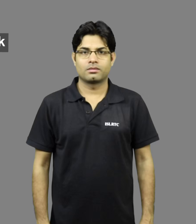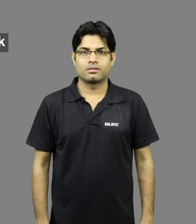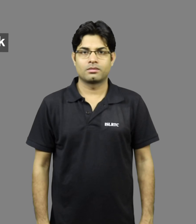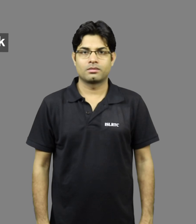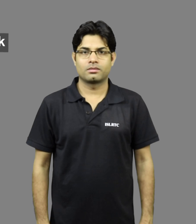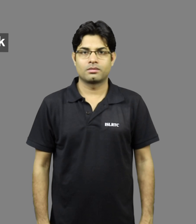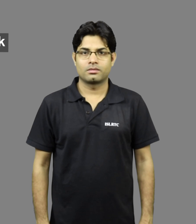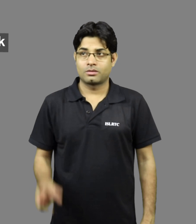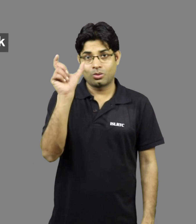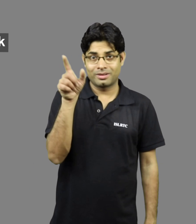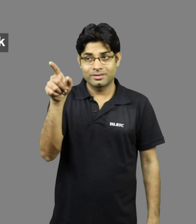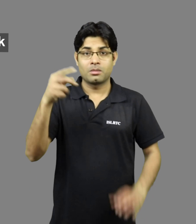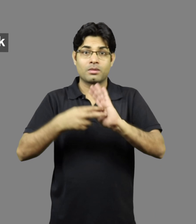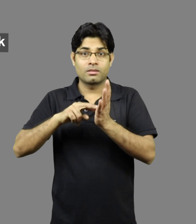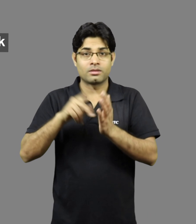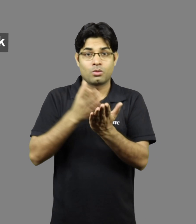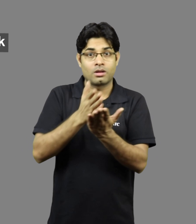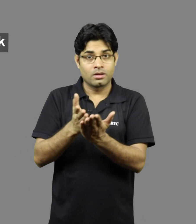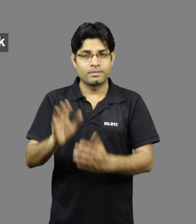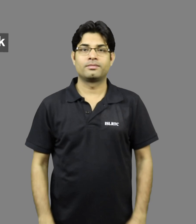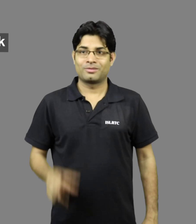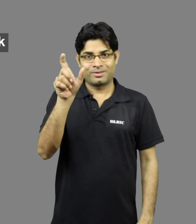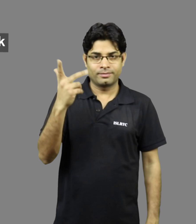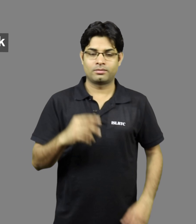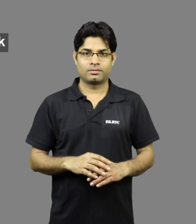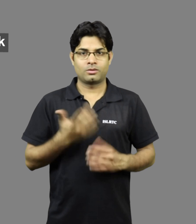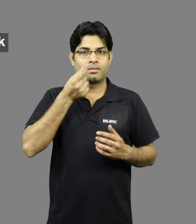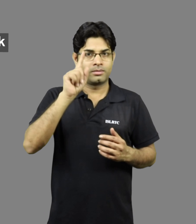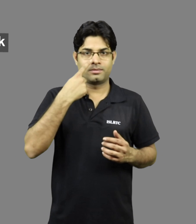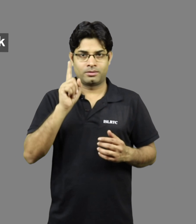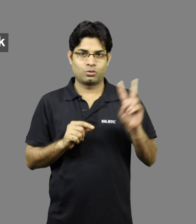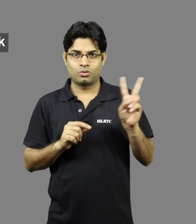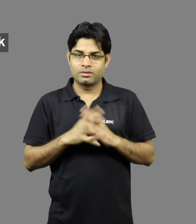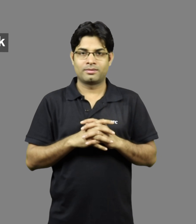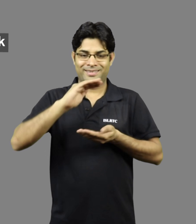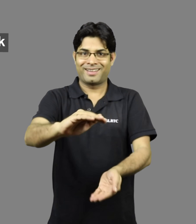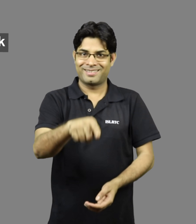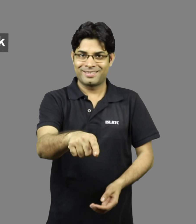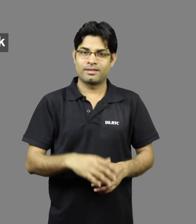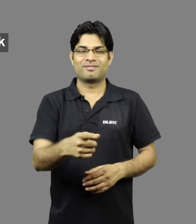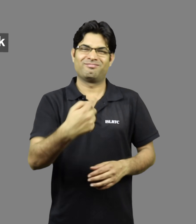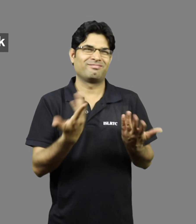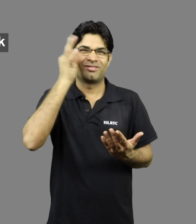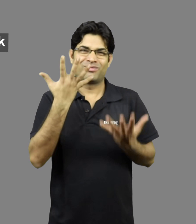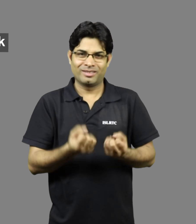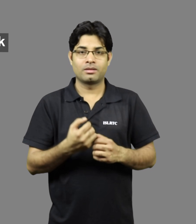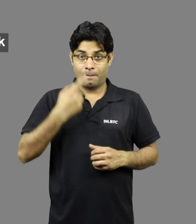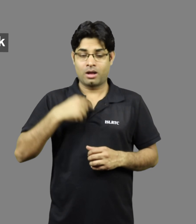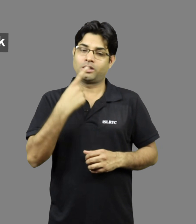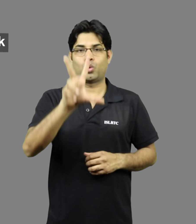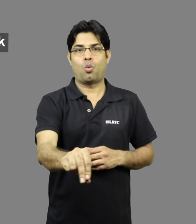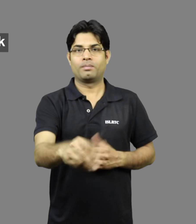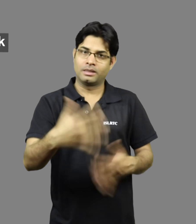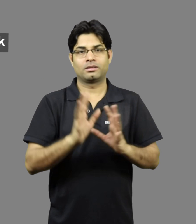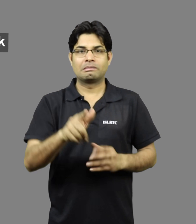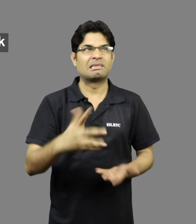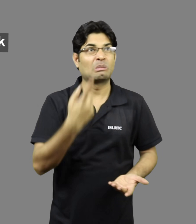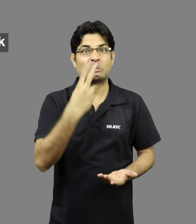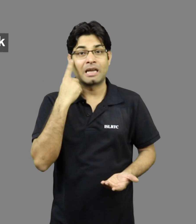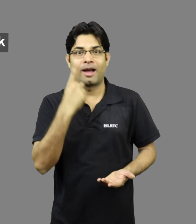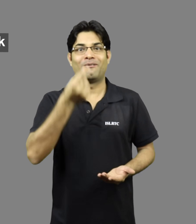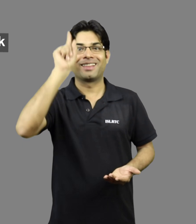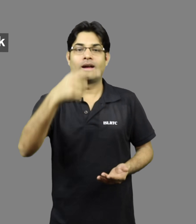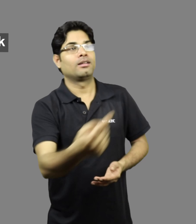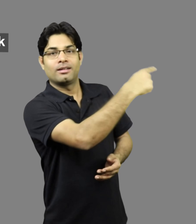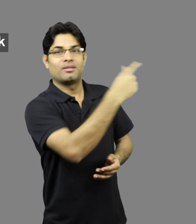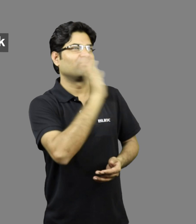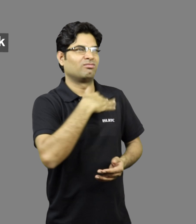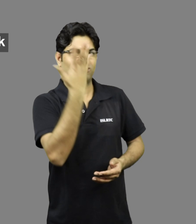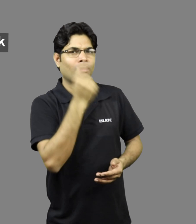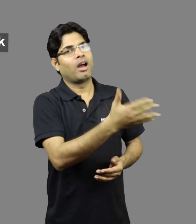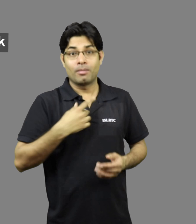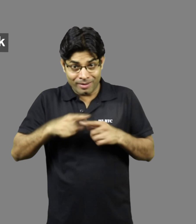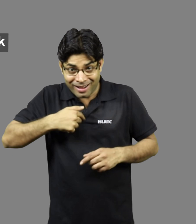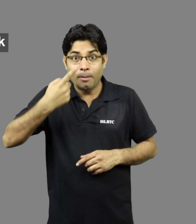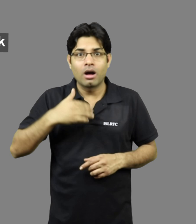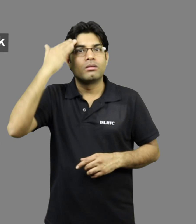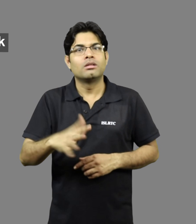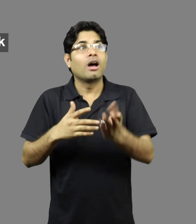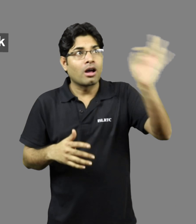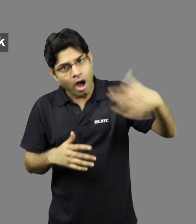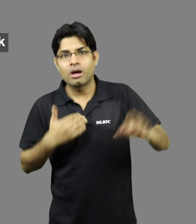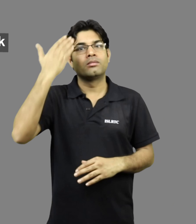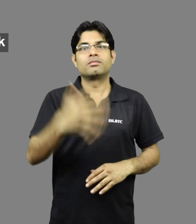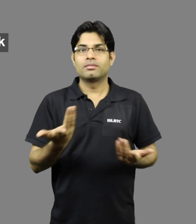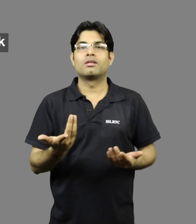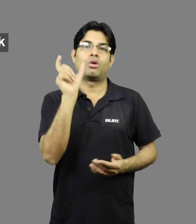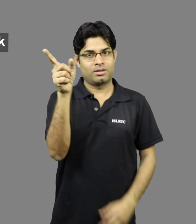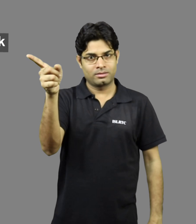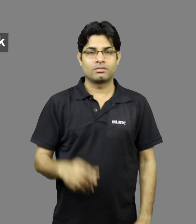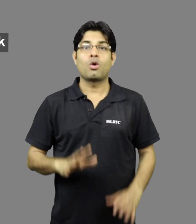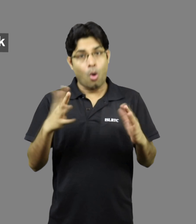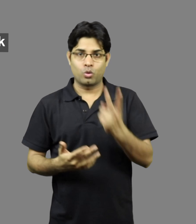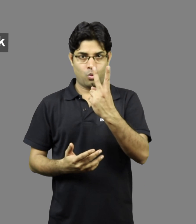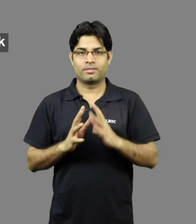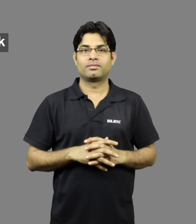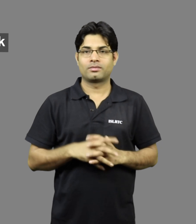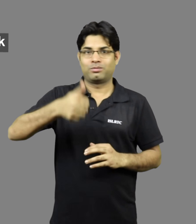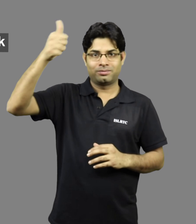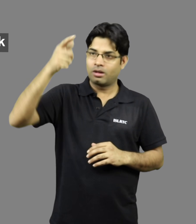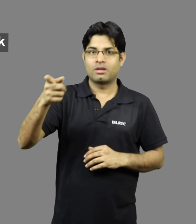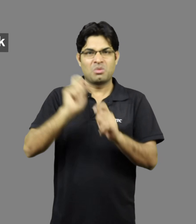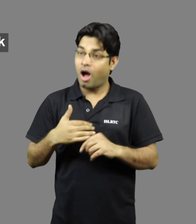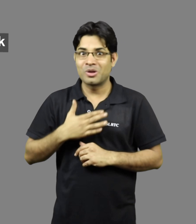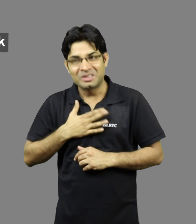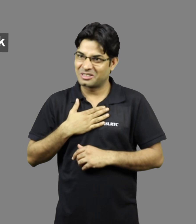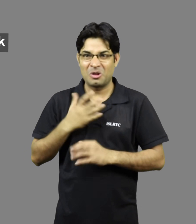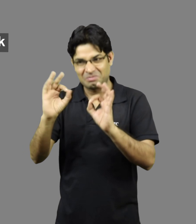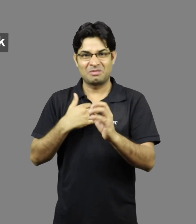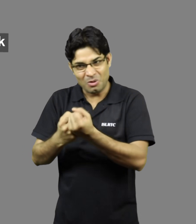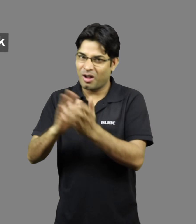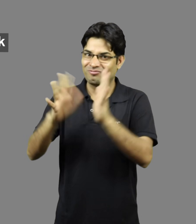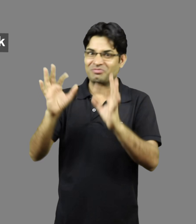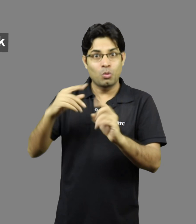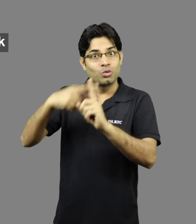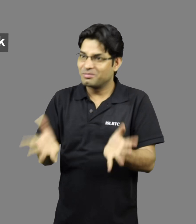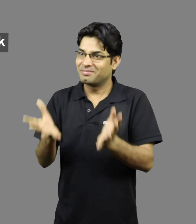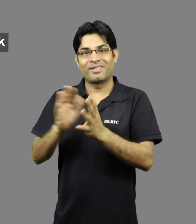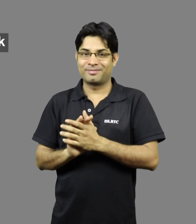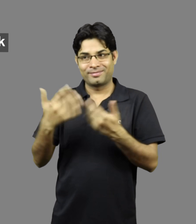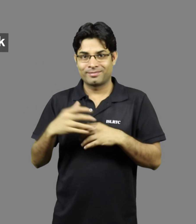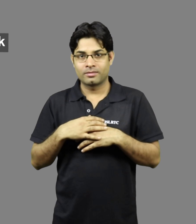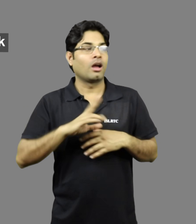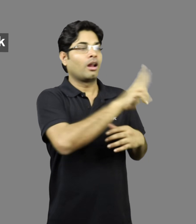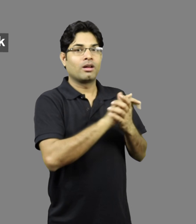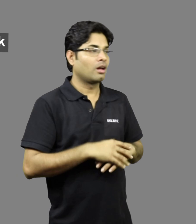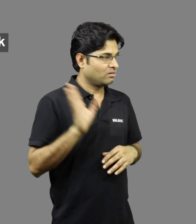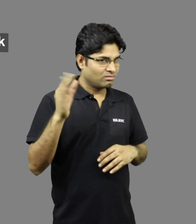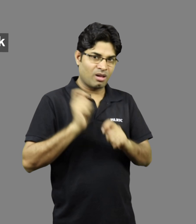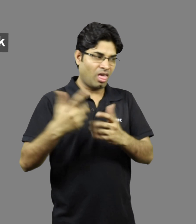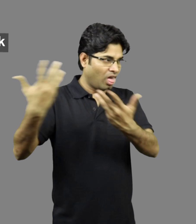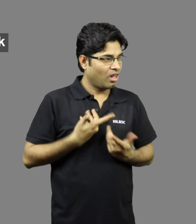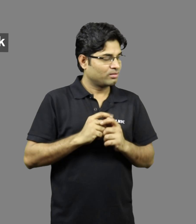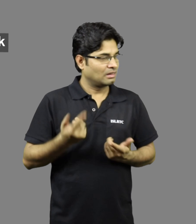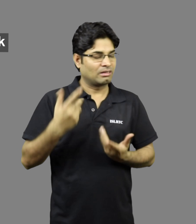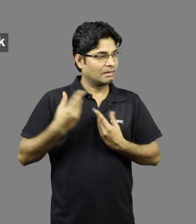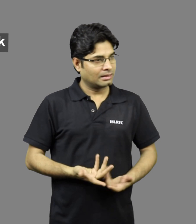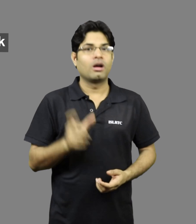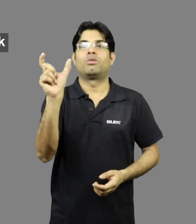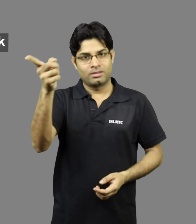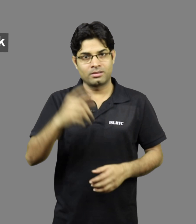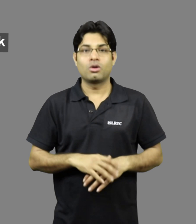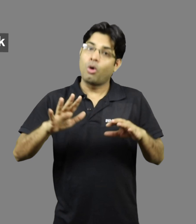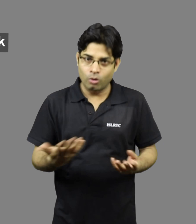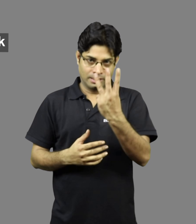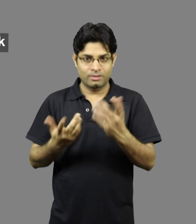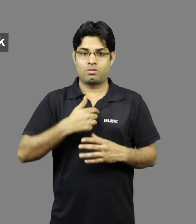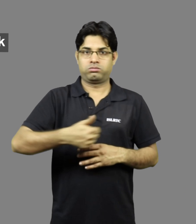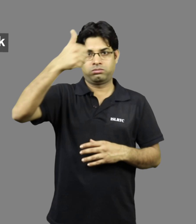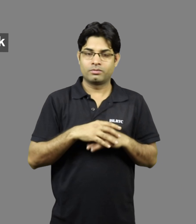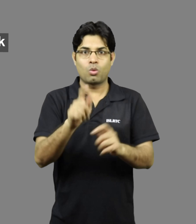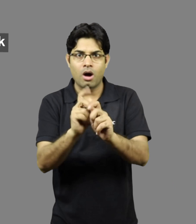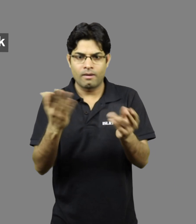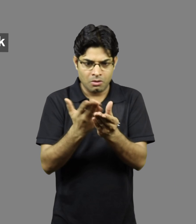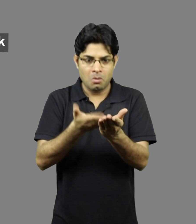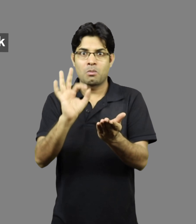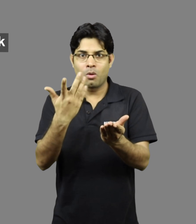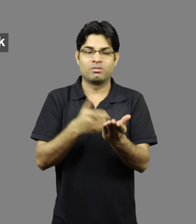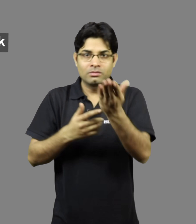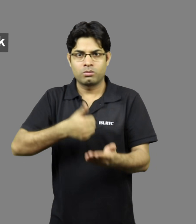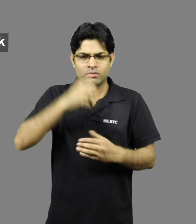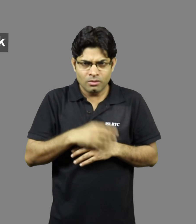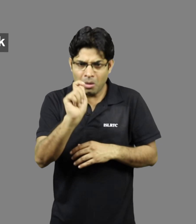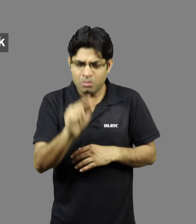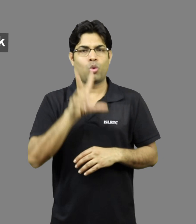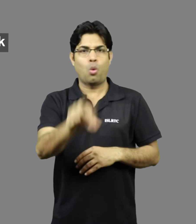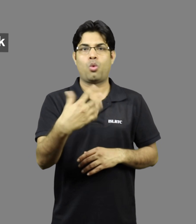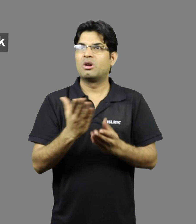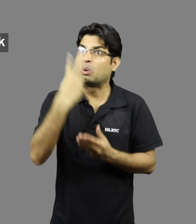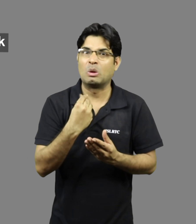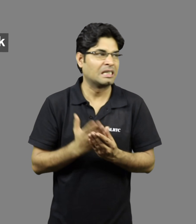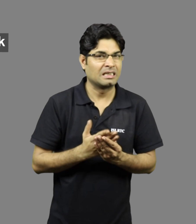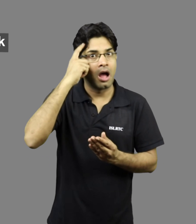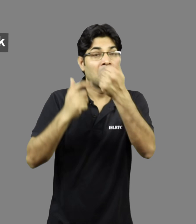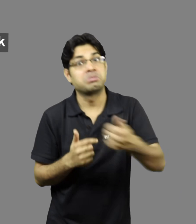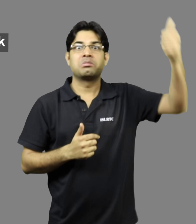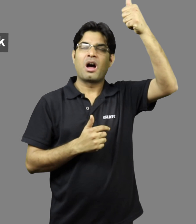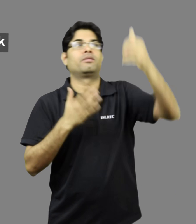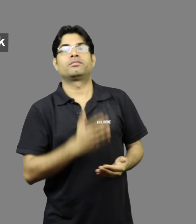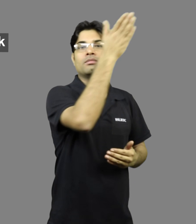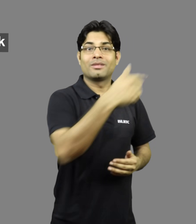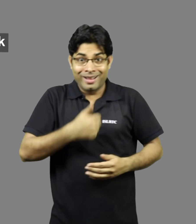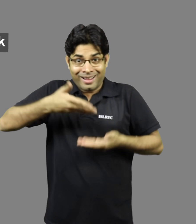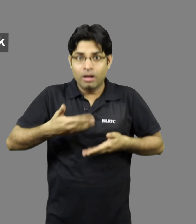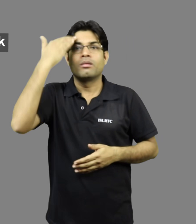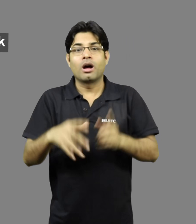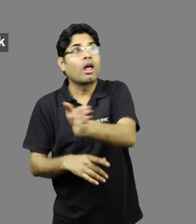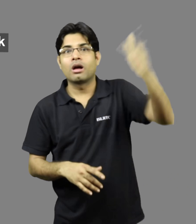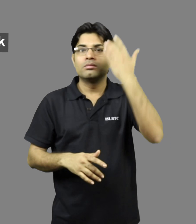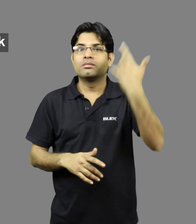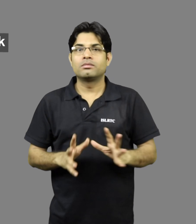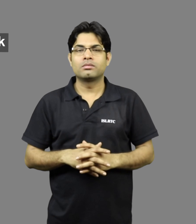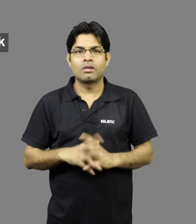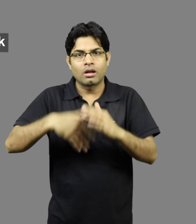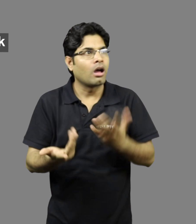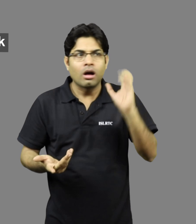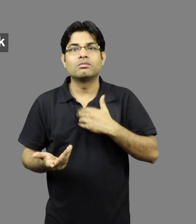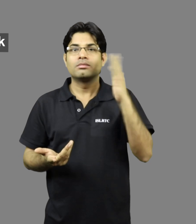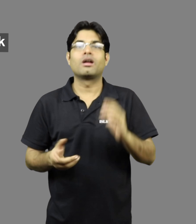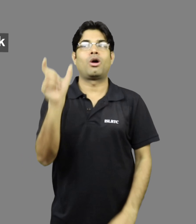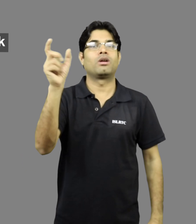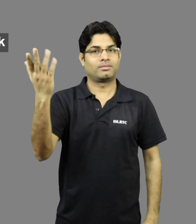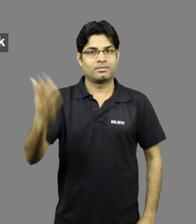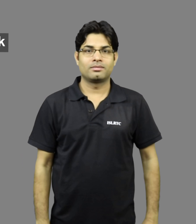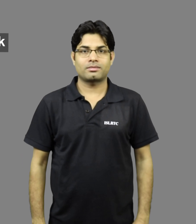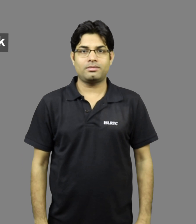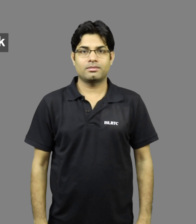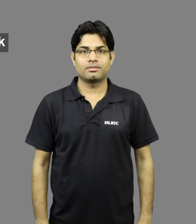Behind omeone's Back